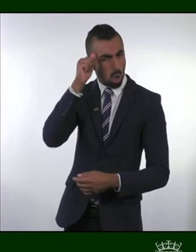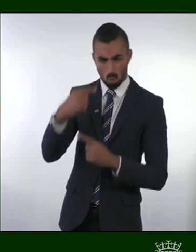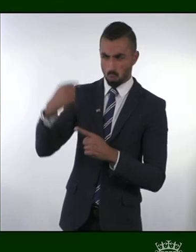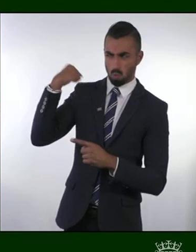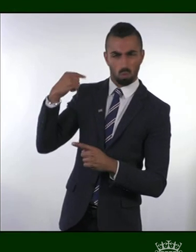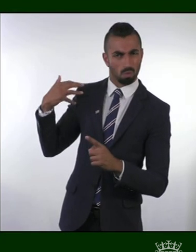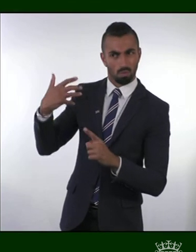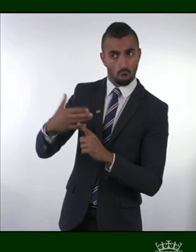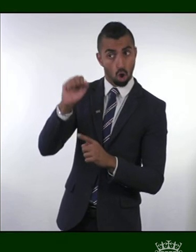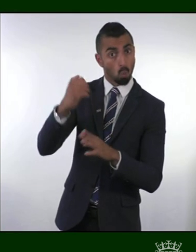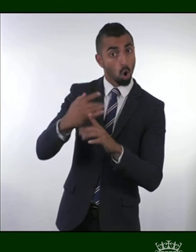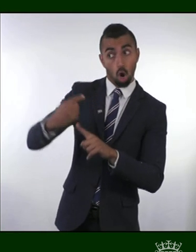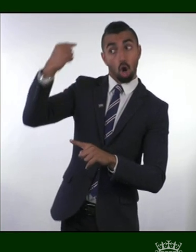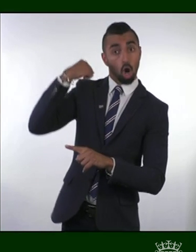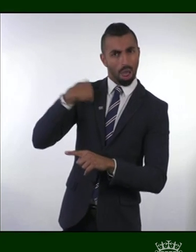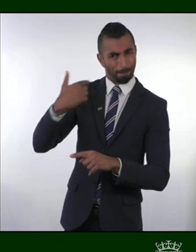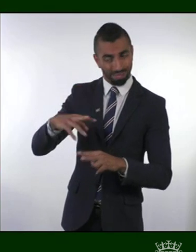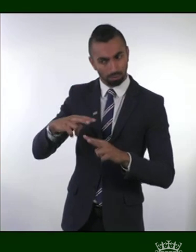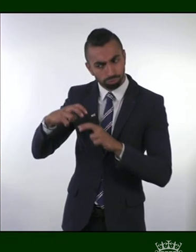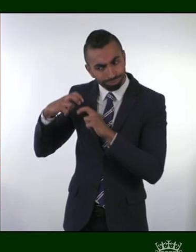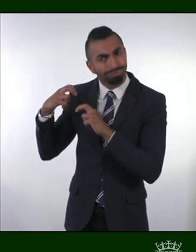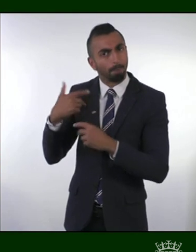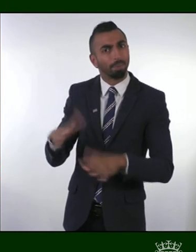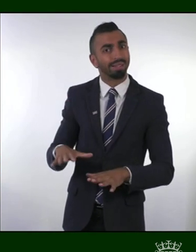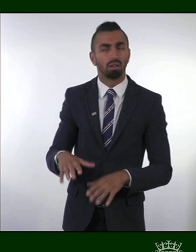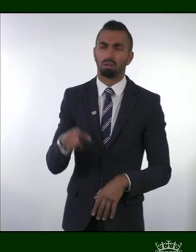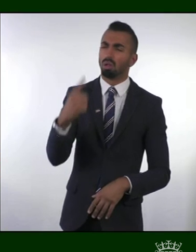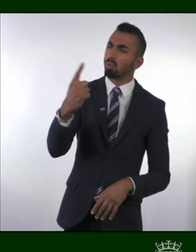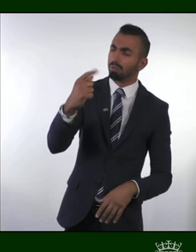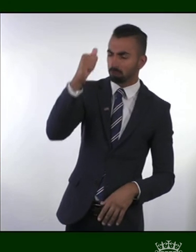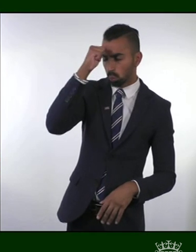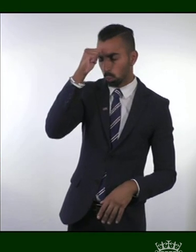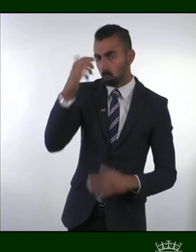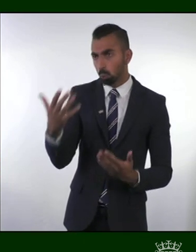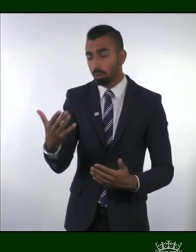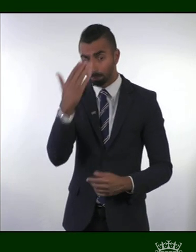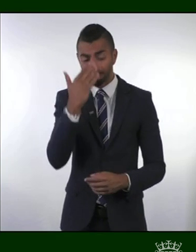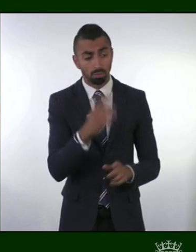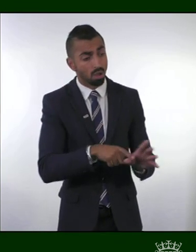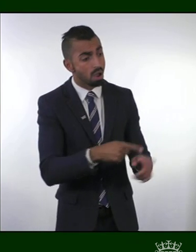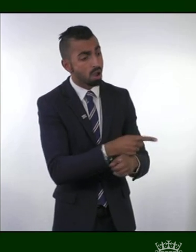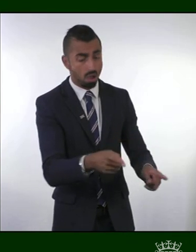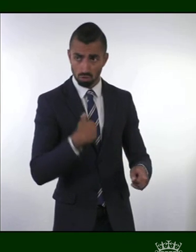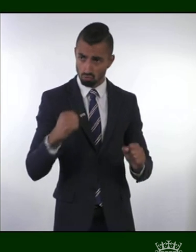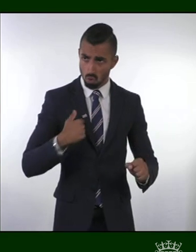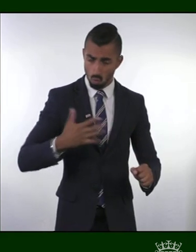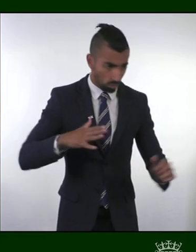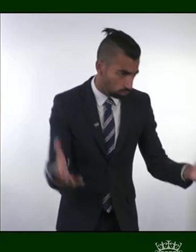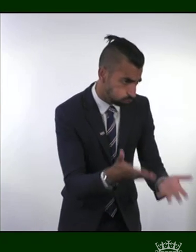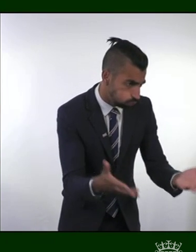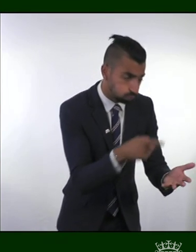She will know from the evidence that we want to encourage young people into work or some kind of work-based training.